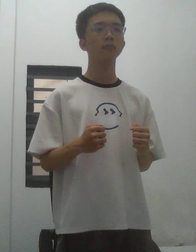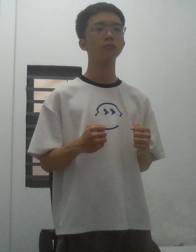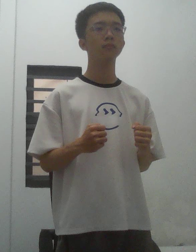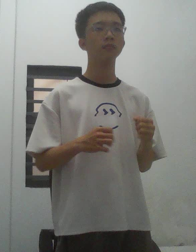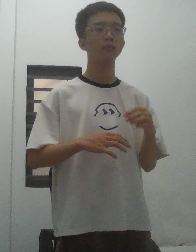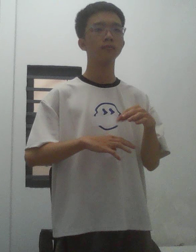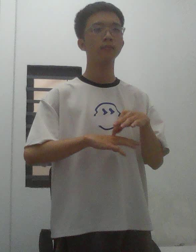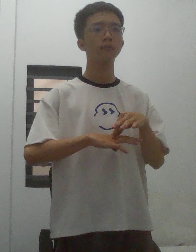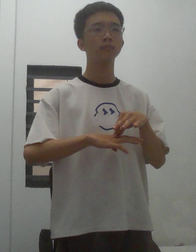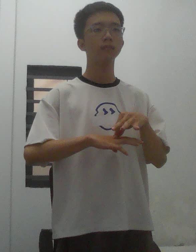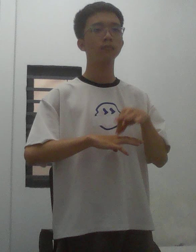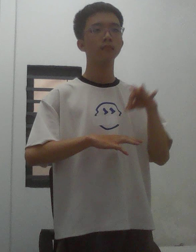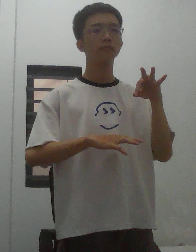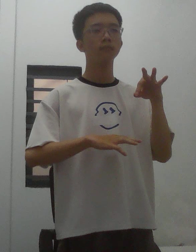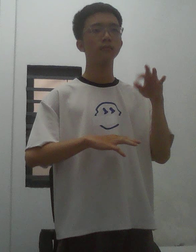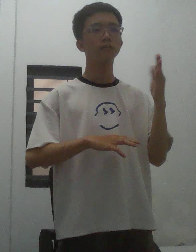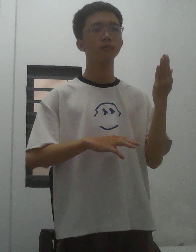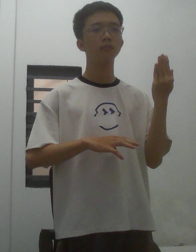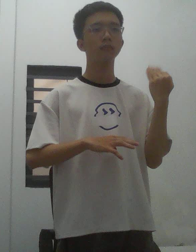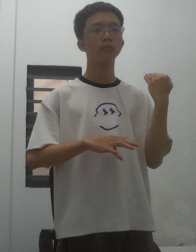tuan truoc